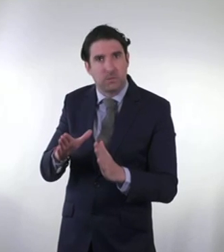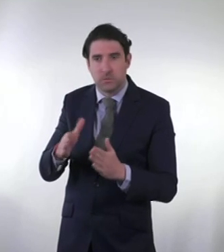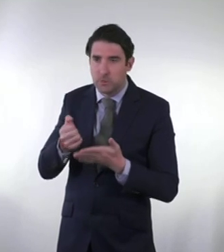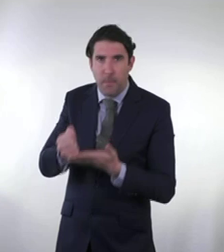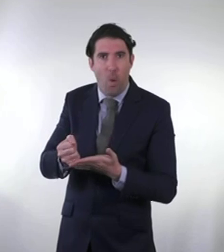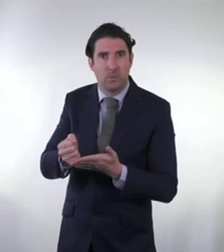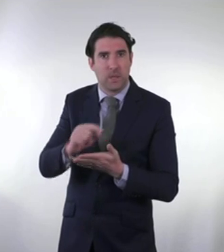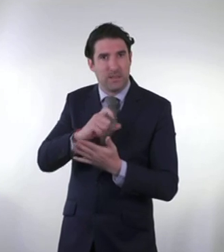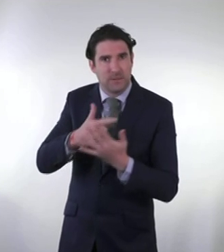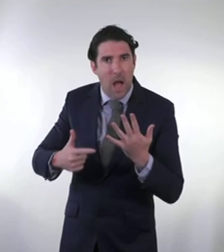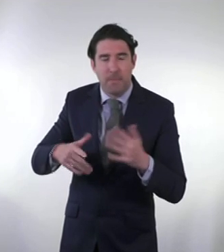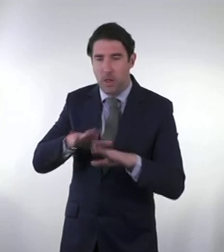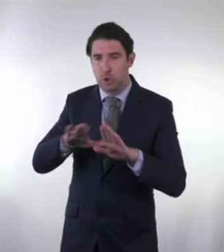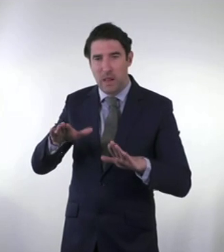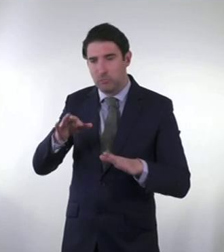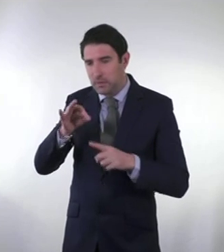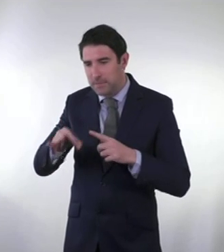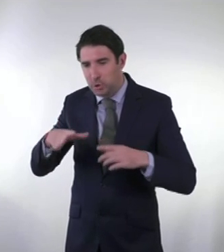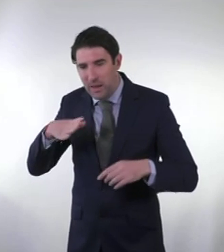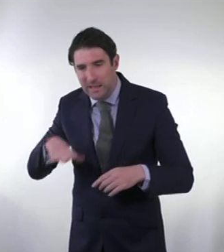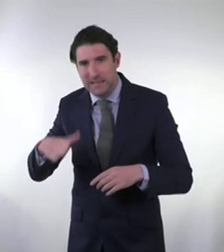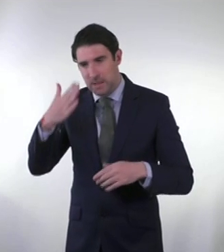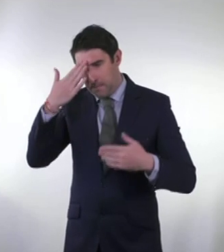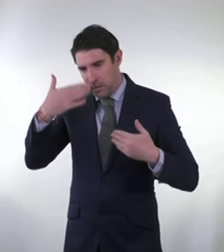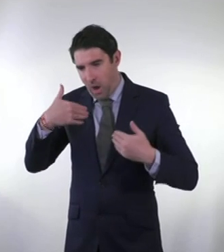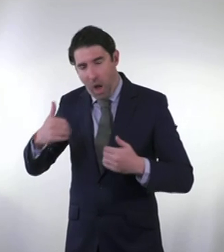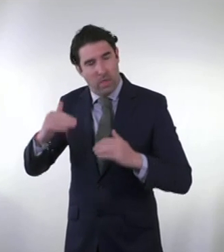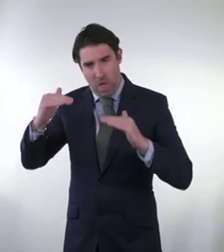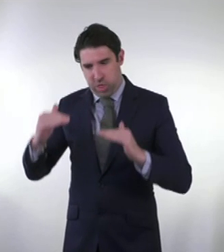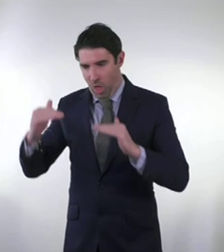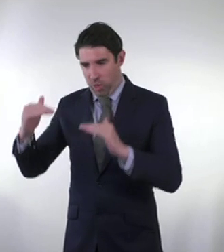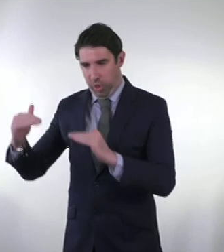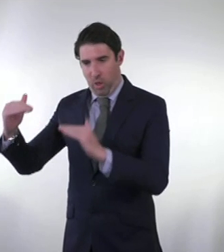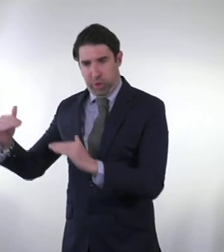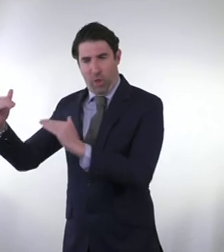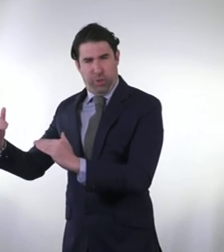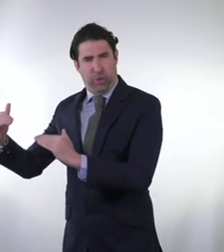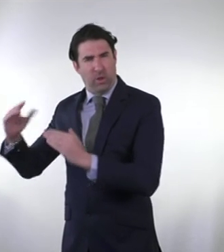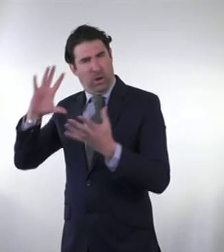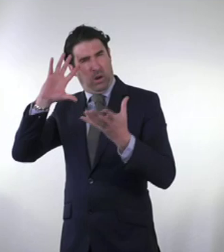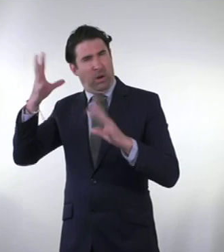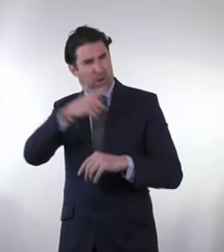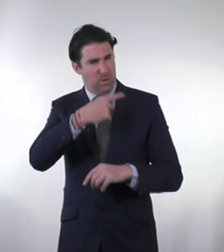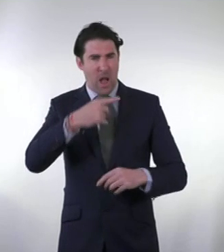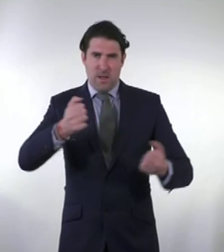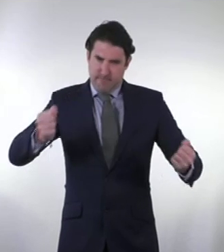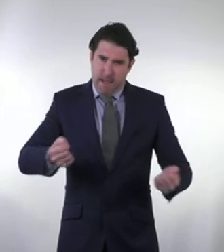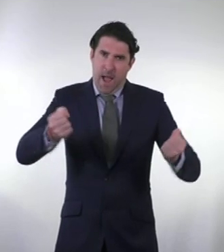How does renewing the Act today in full stack up with his personal mission, never mind his conscience?